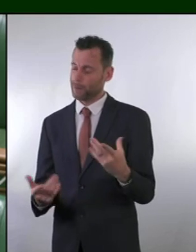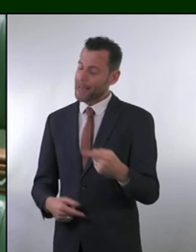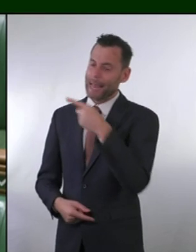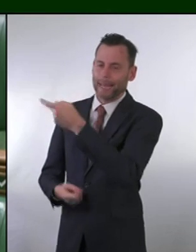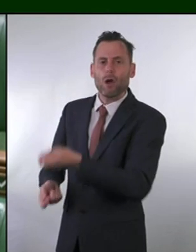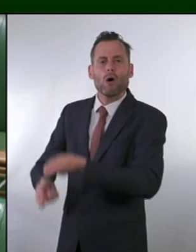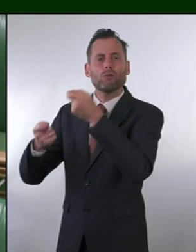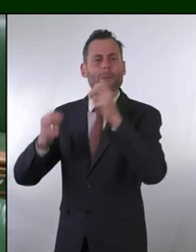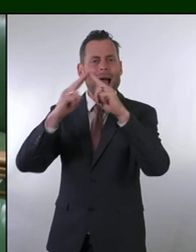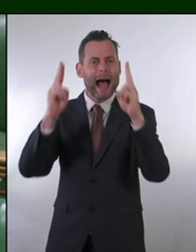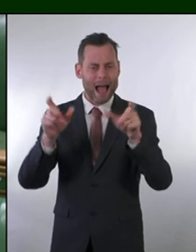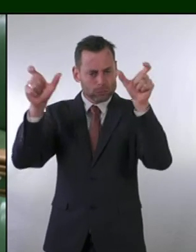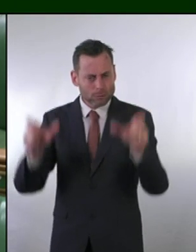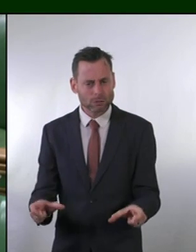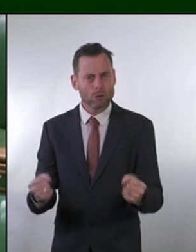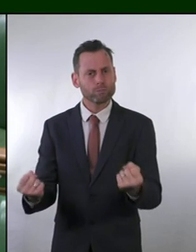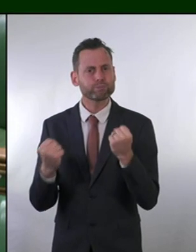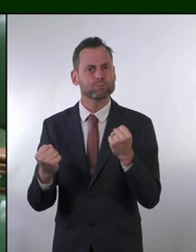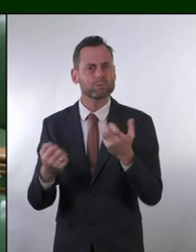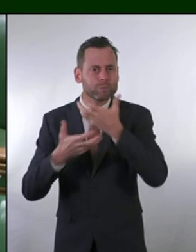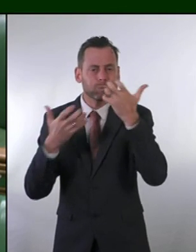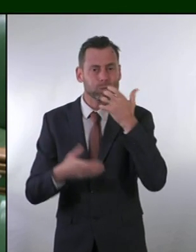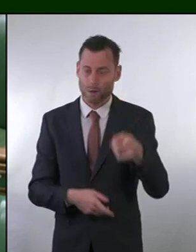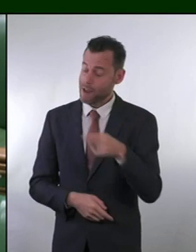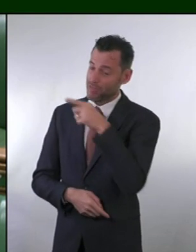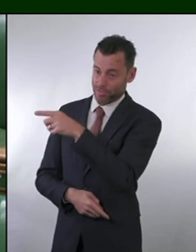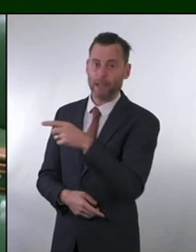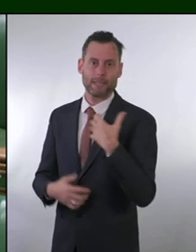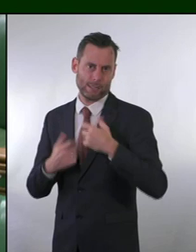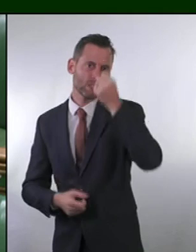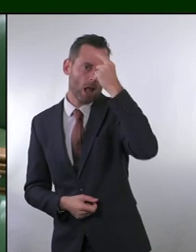Friend identifies are extremely interesting and should be pursued.